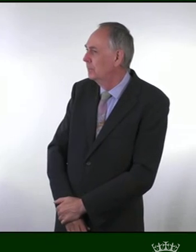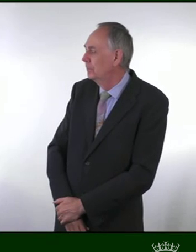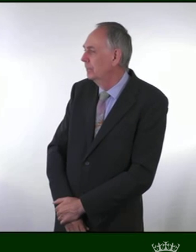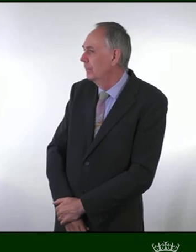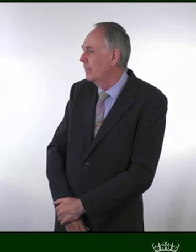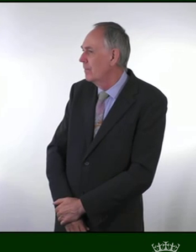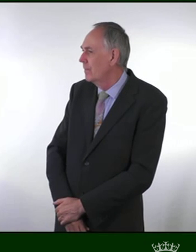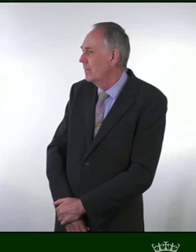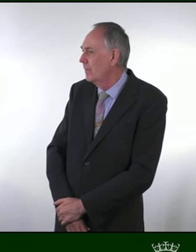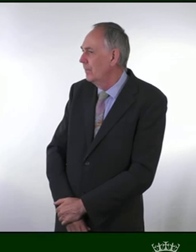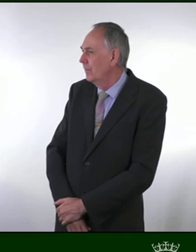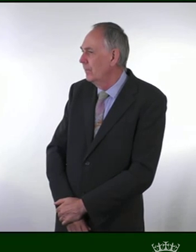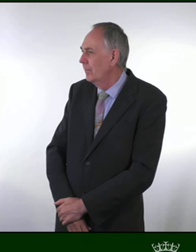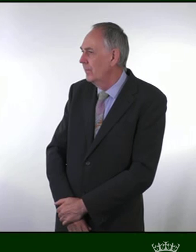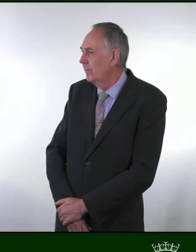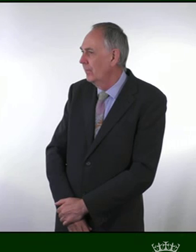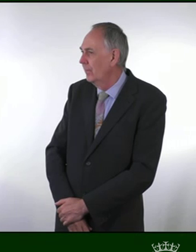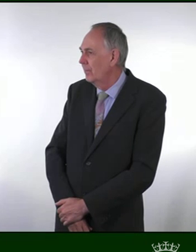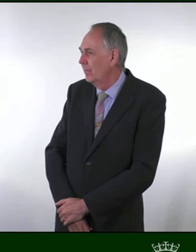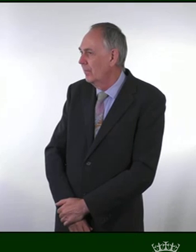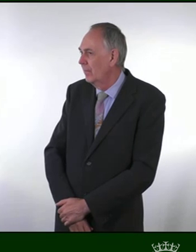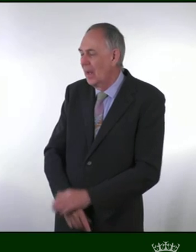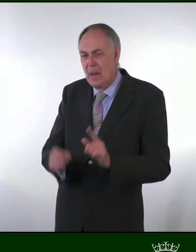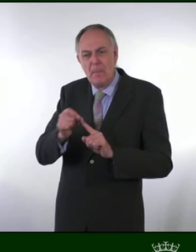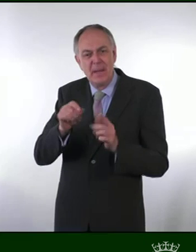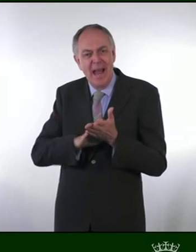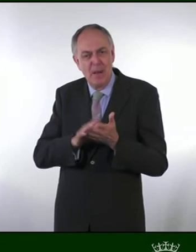The Prime Minister challenges me on the offer I made to him.